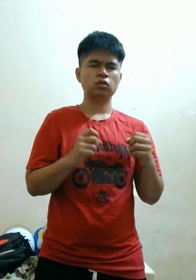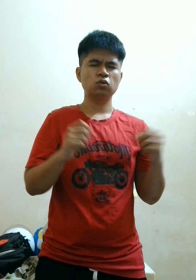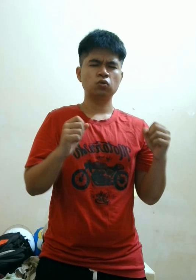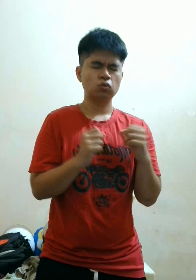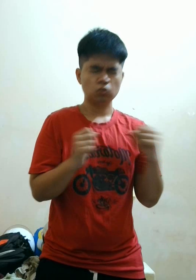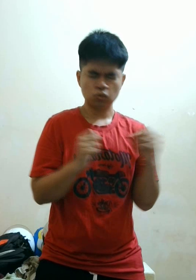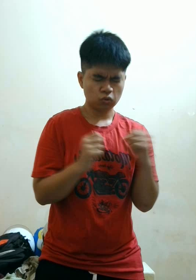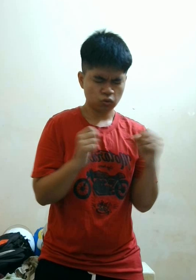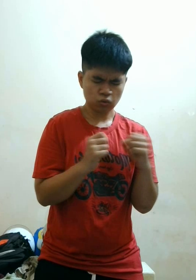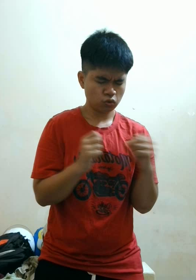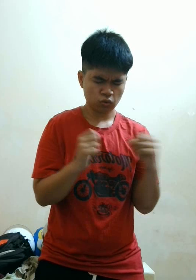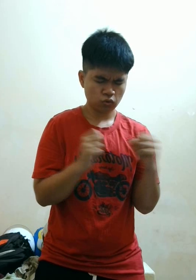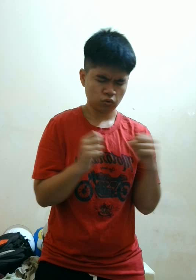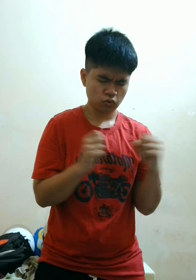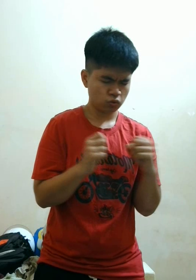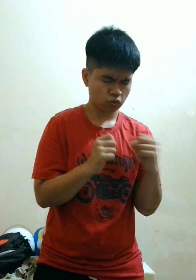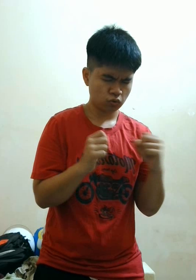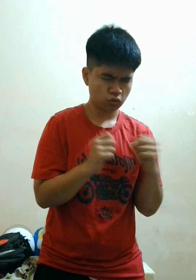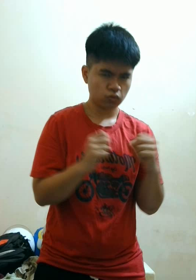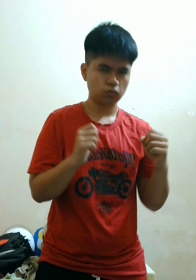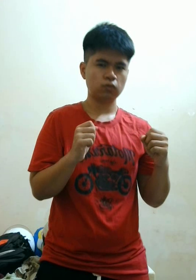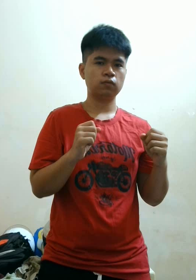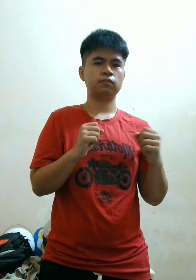lanh